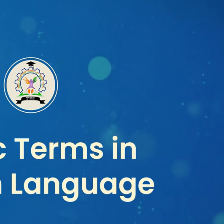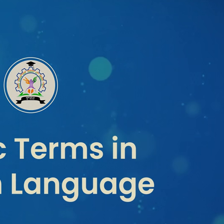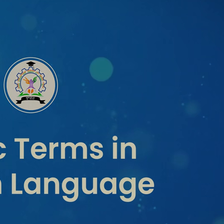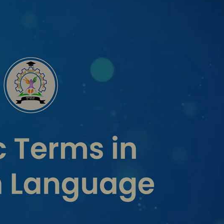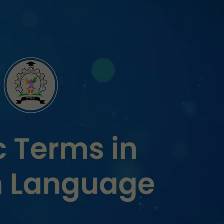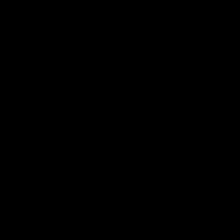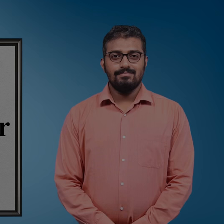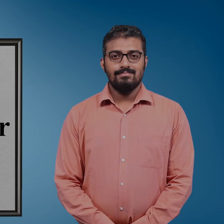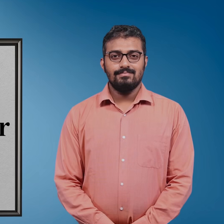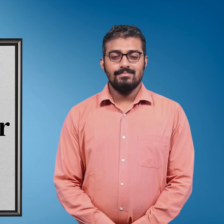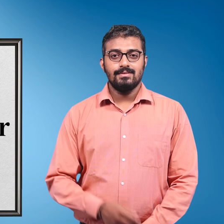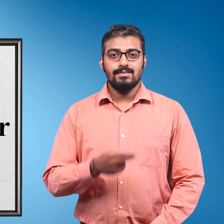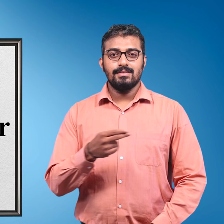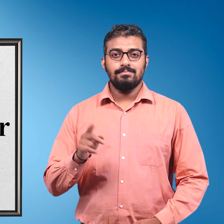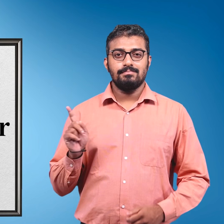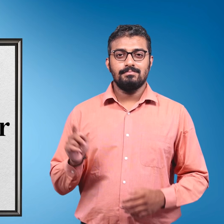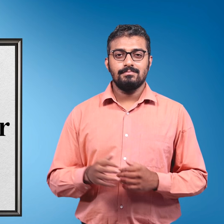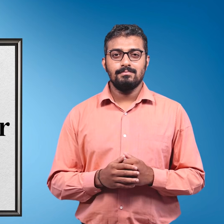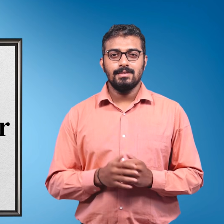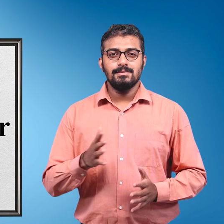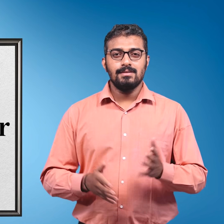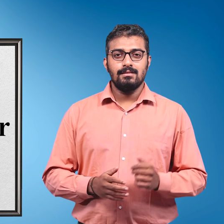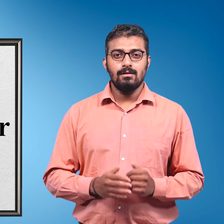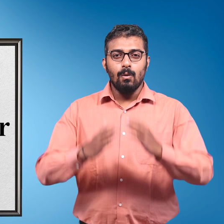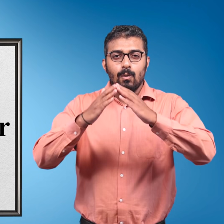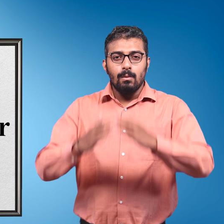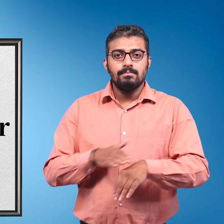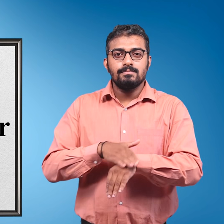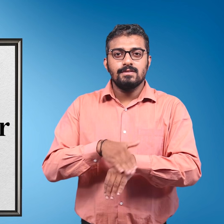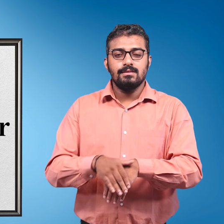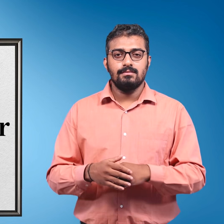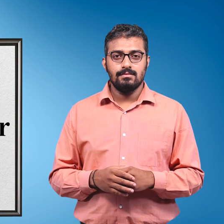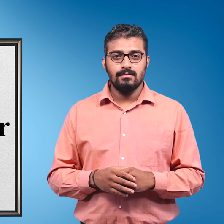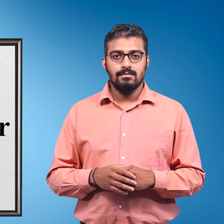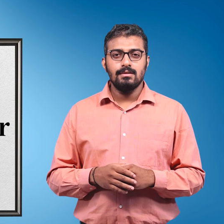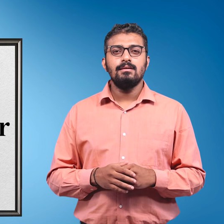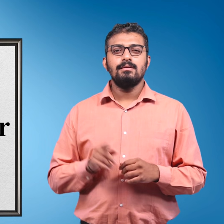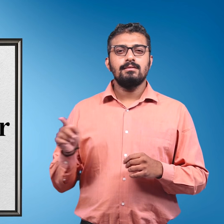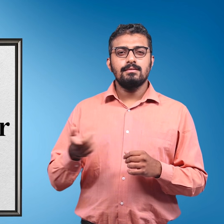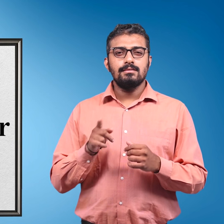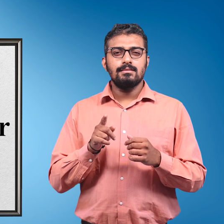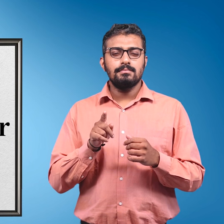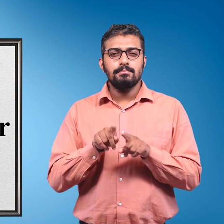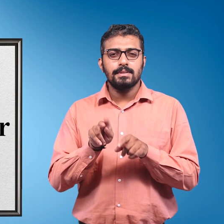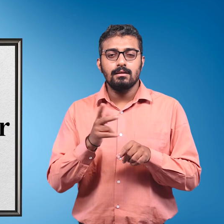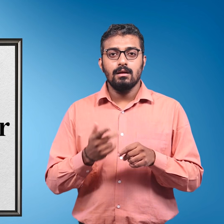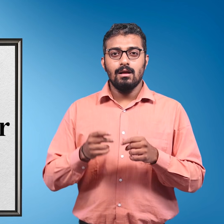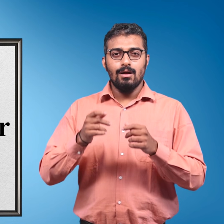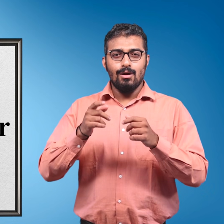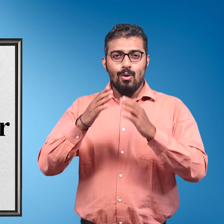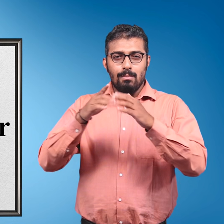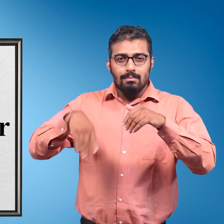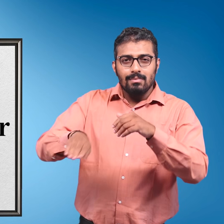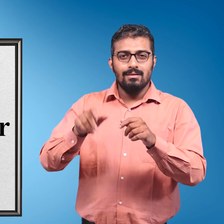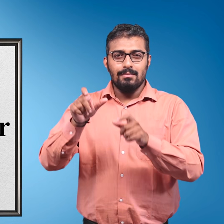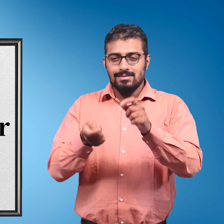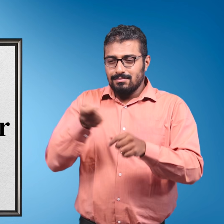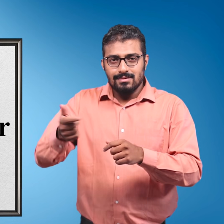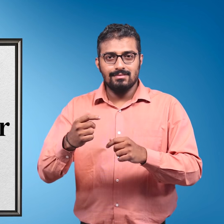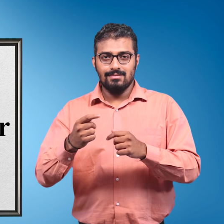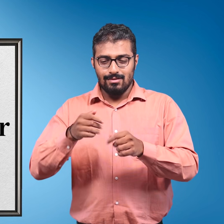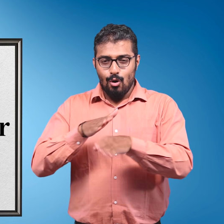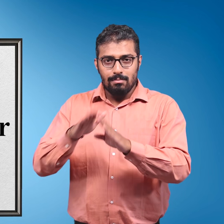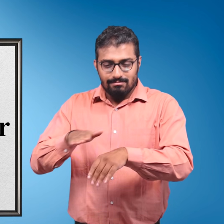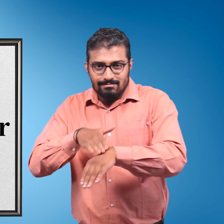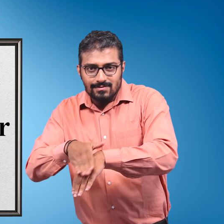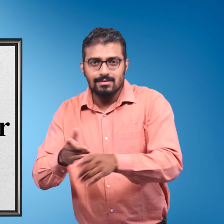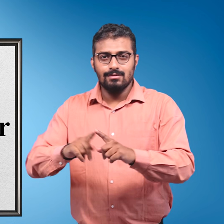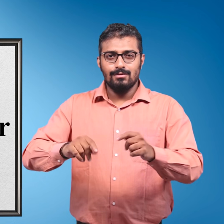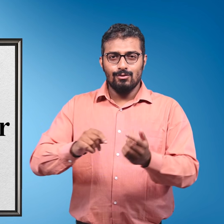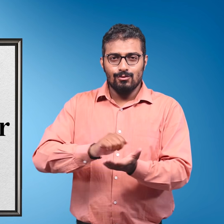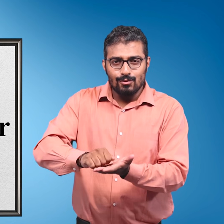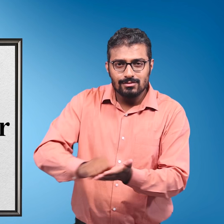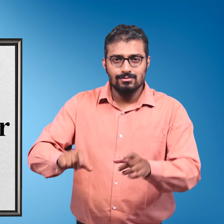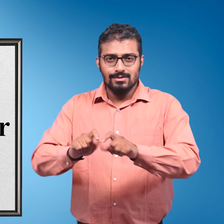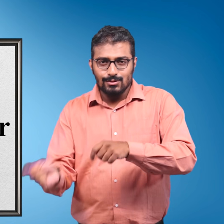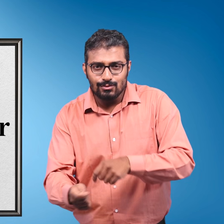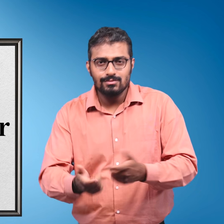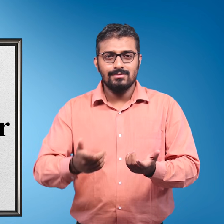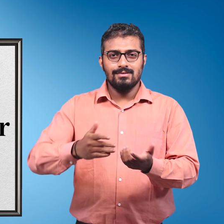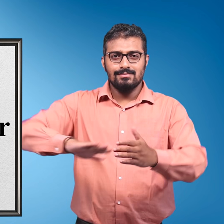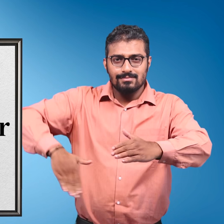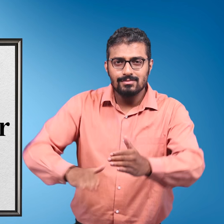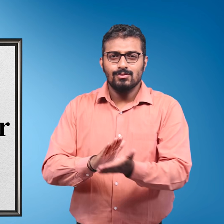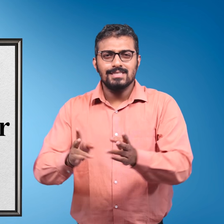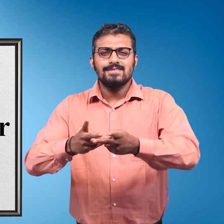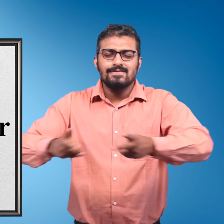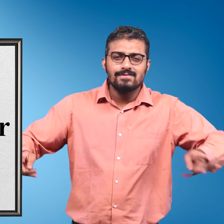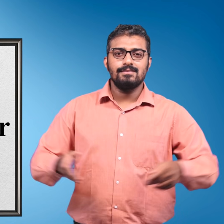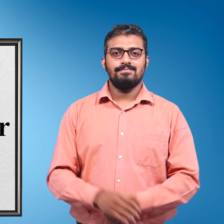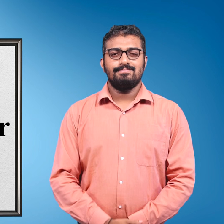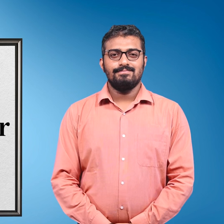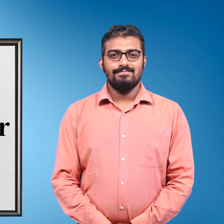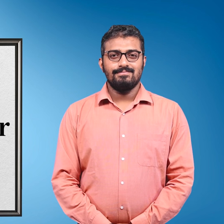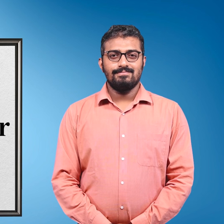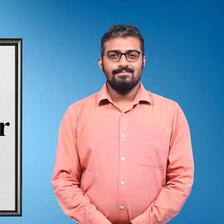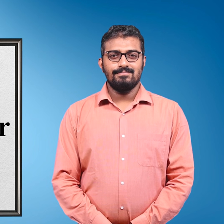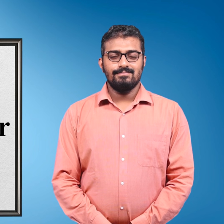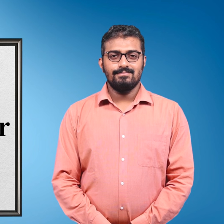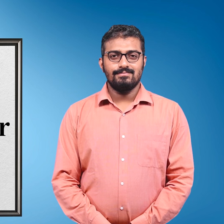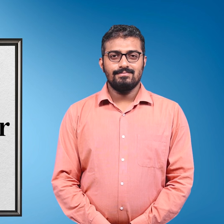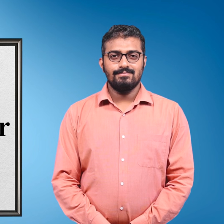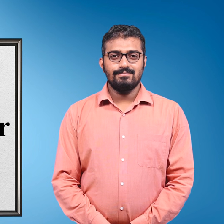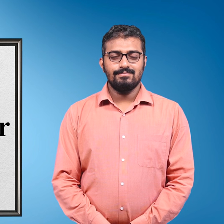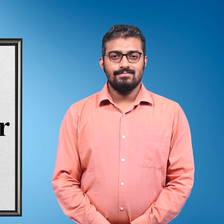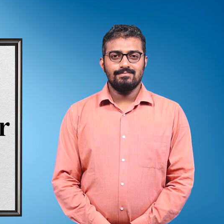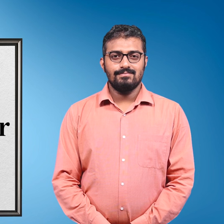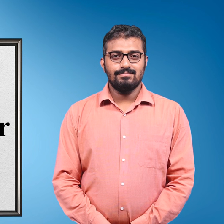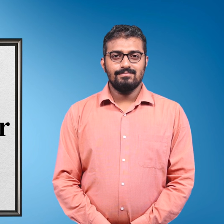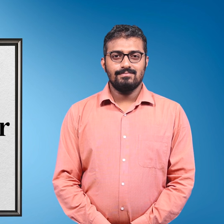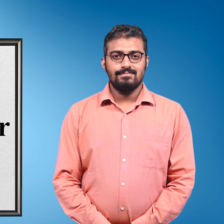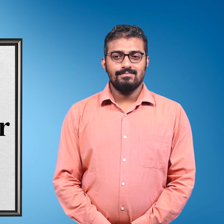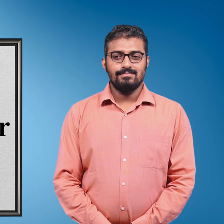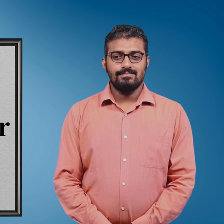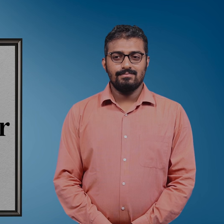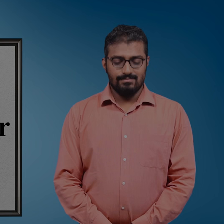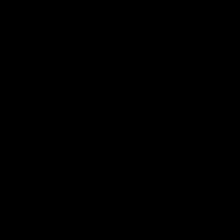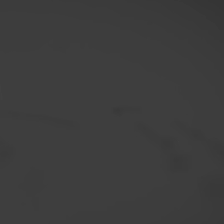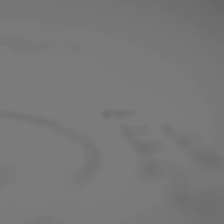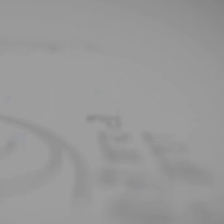Domestic Worker This sign means domestic worker or domestic help. It refers to a person who is paid to work in a household and carry out various tasks such as sweeping, cleaning, washing clothes and utensils, etc.